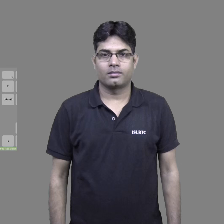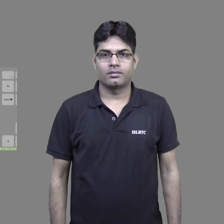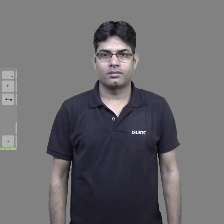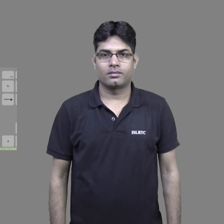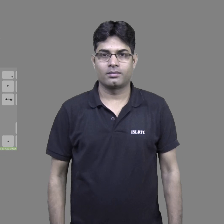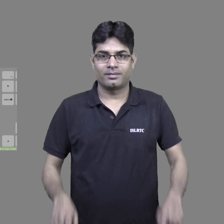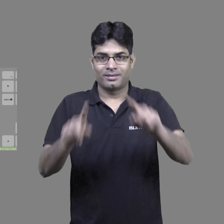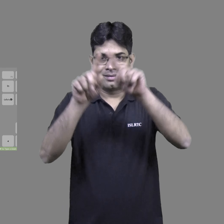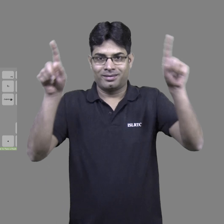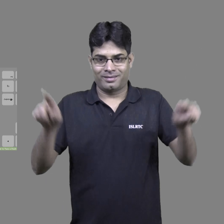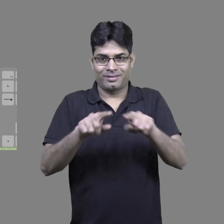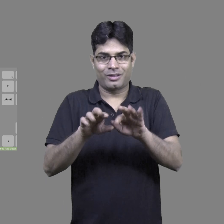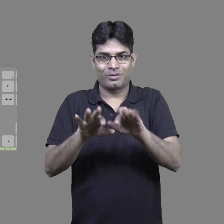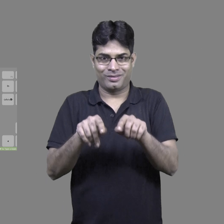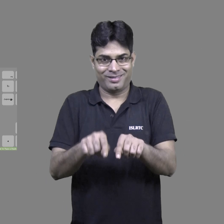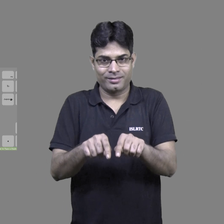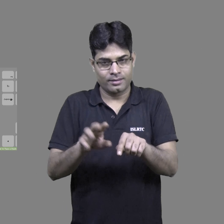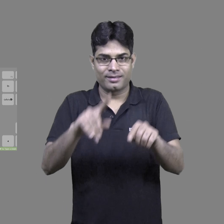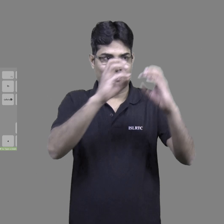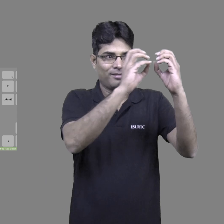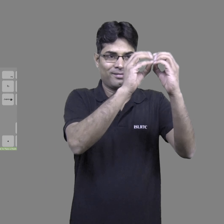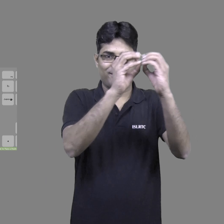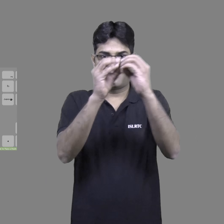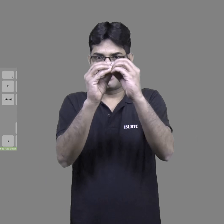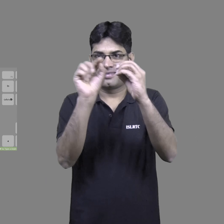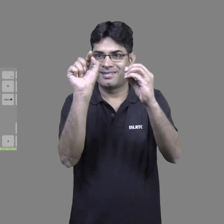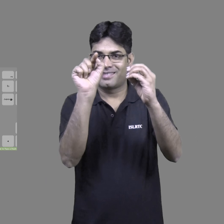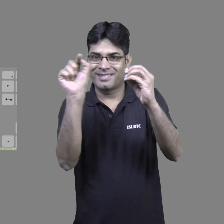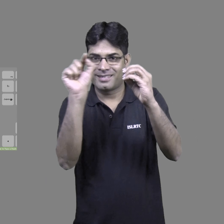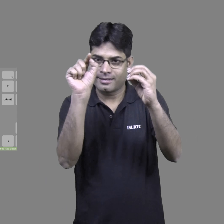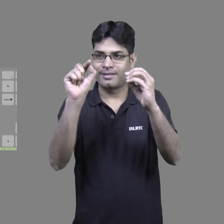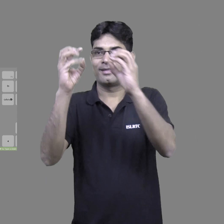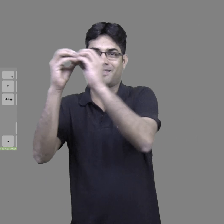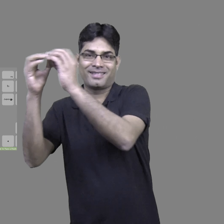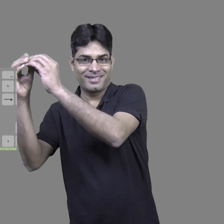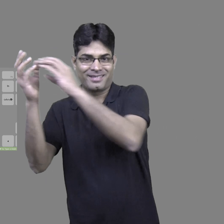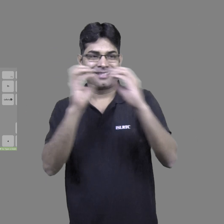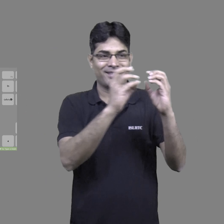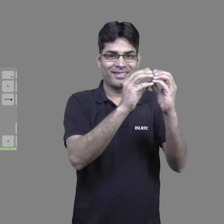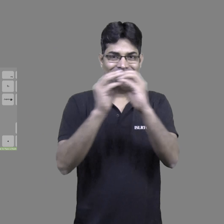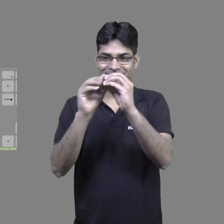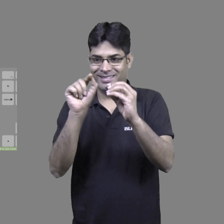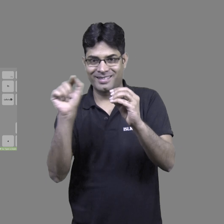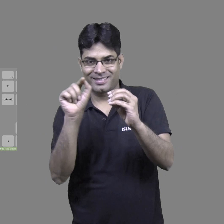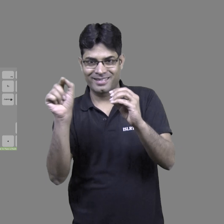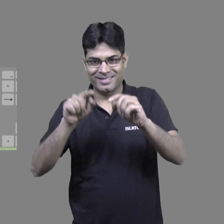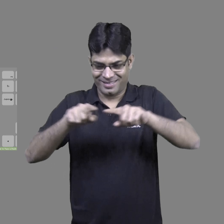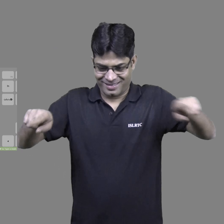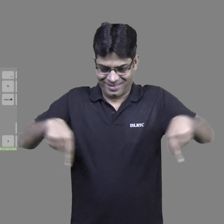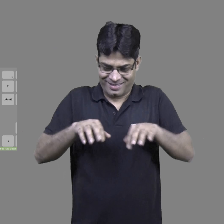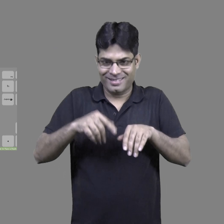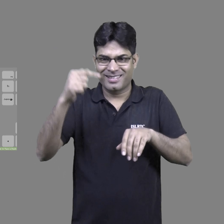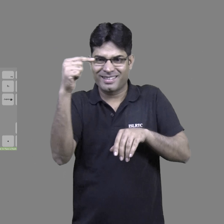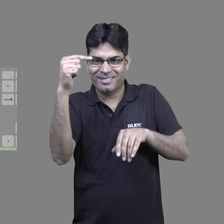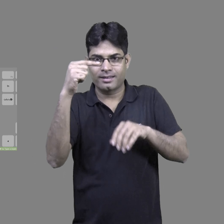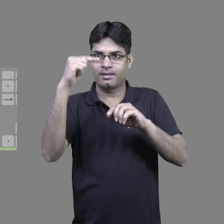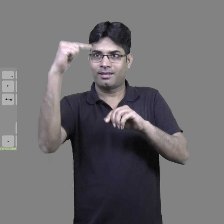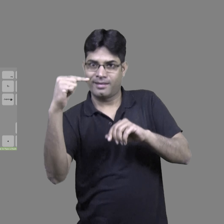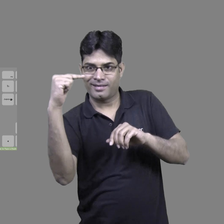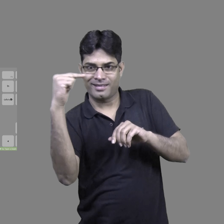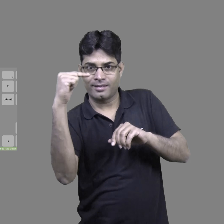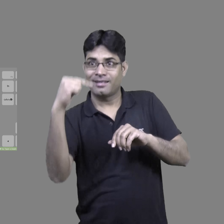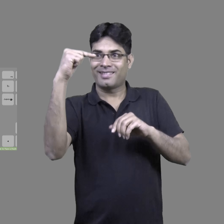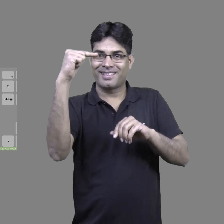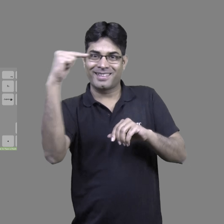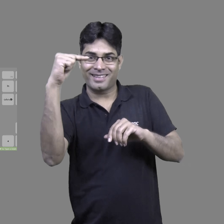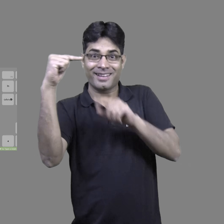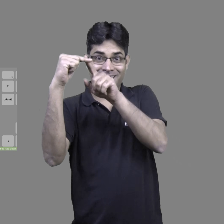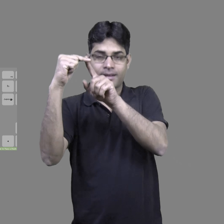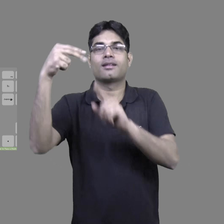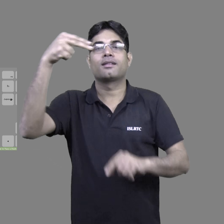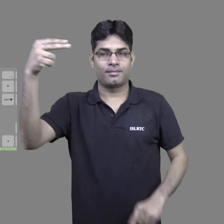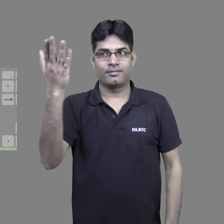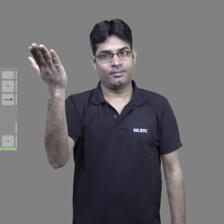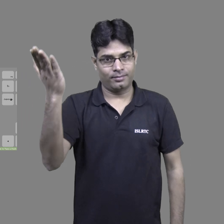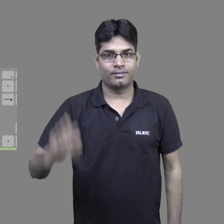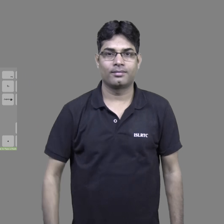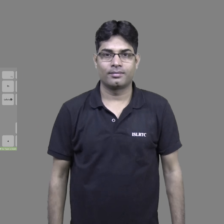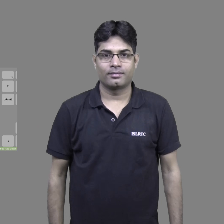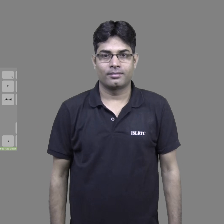Dash